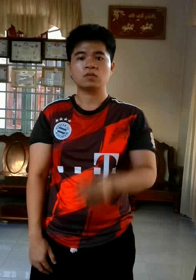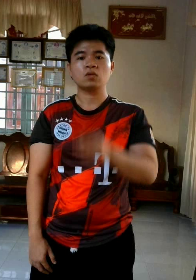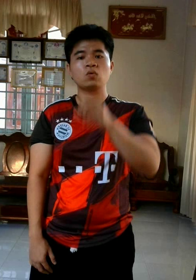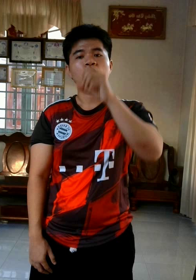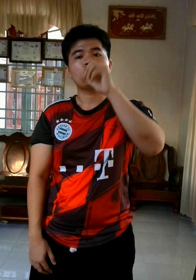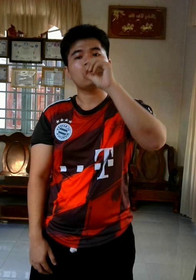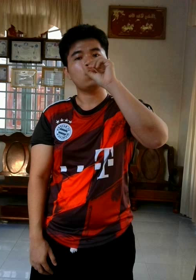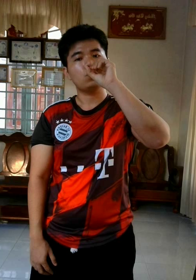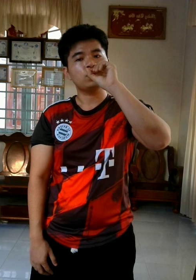uong nuoc